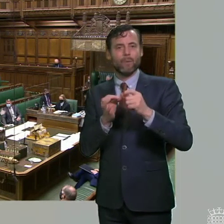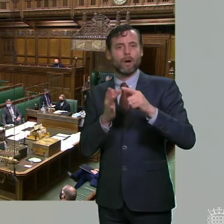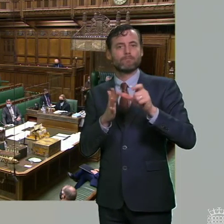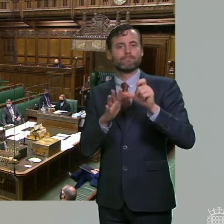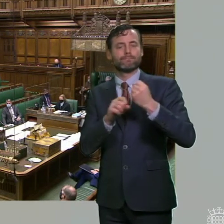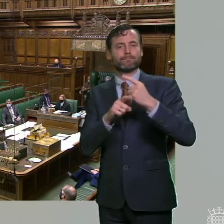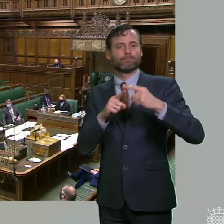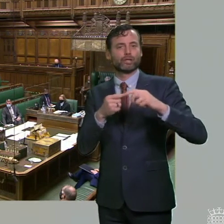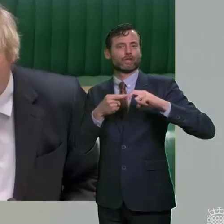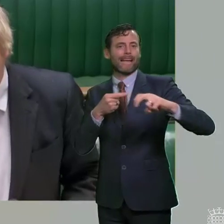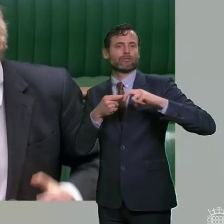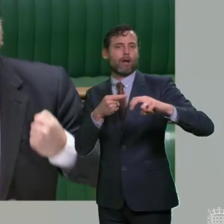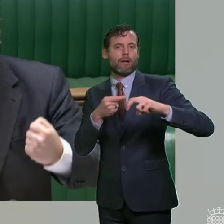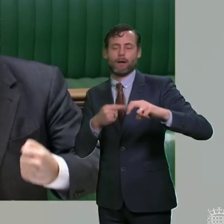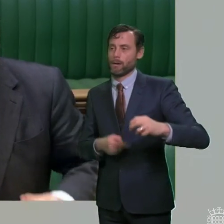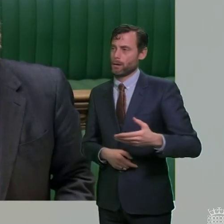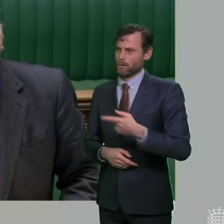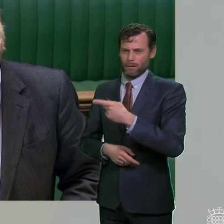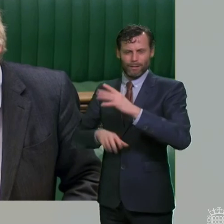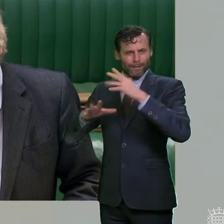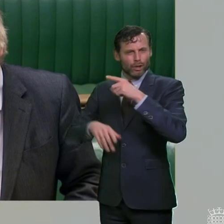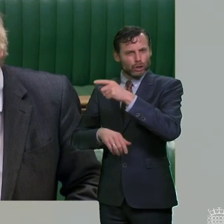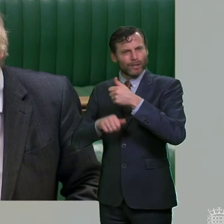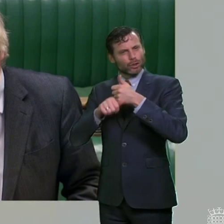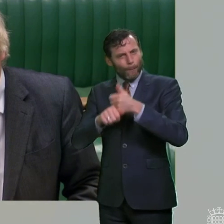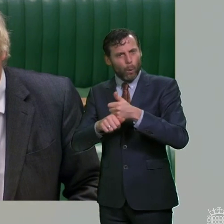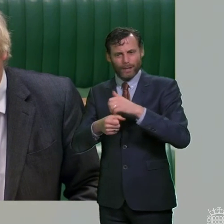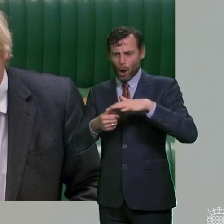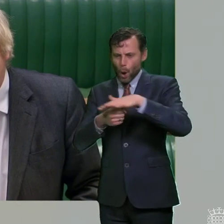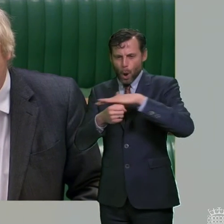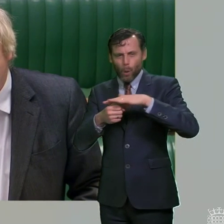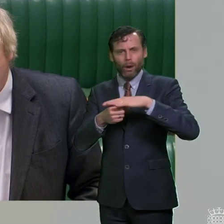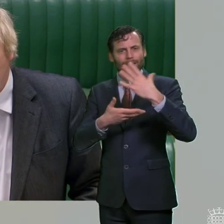I congratulate my honourable Friend on what she is doing to champion takeaways in Stourbridge.